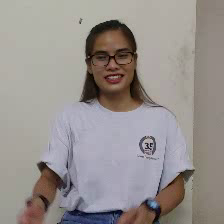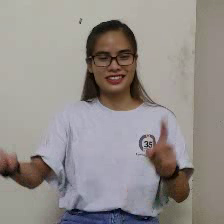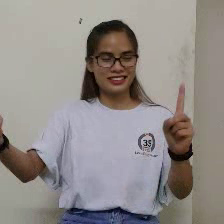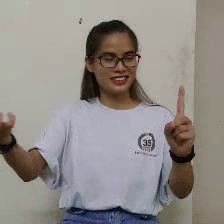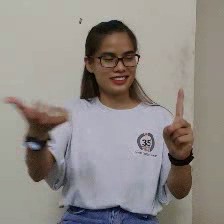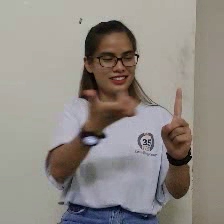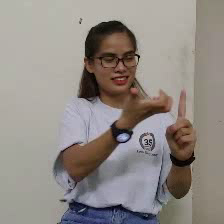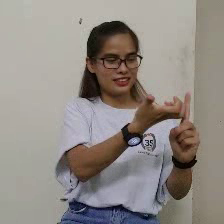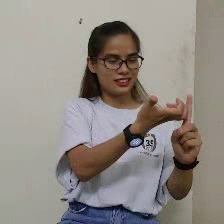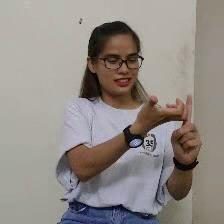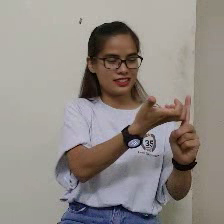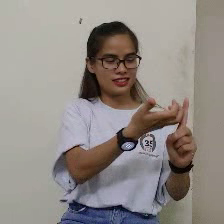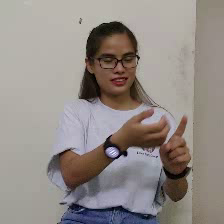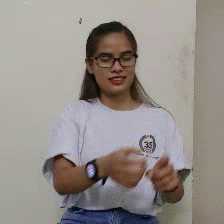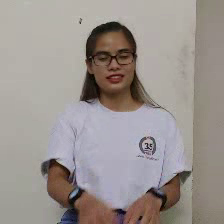Hâm mộ